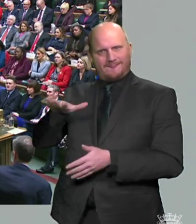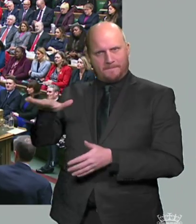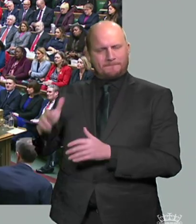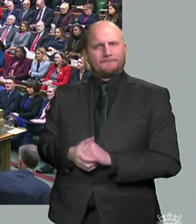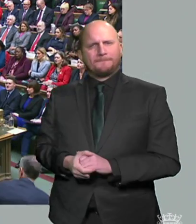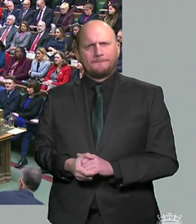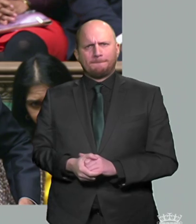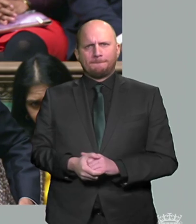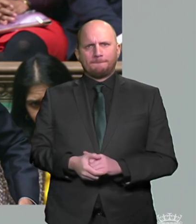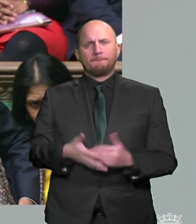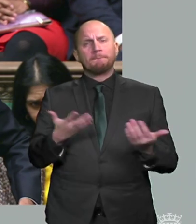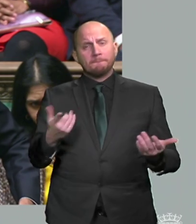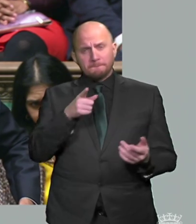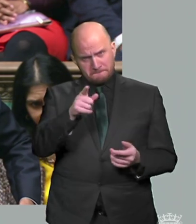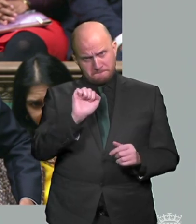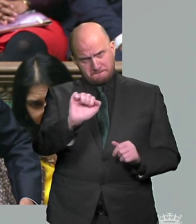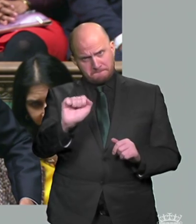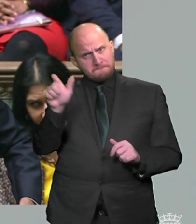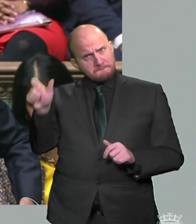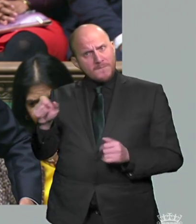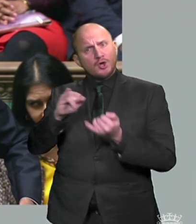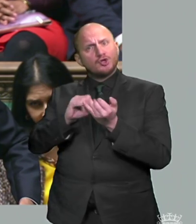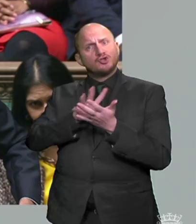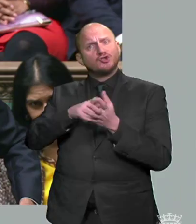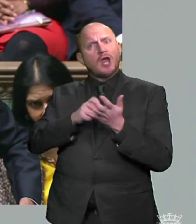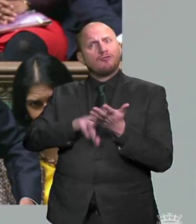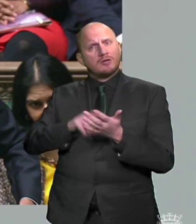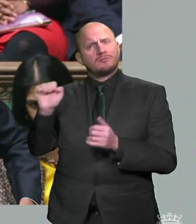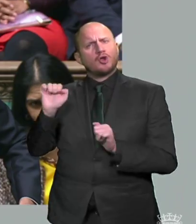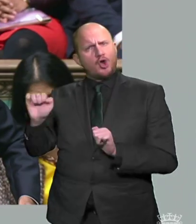First of all, I say to Sharon and her family that I am sorry about what they have experienced.